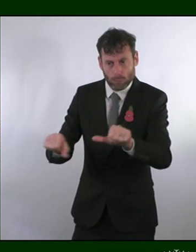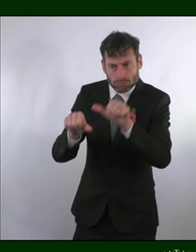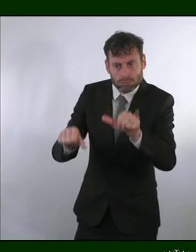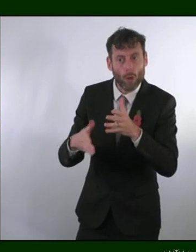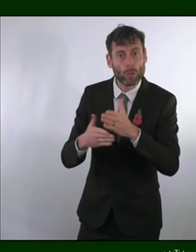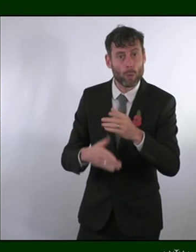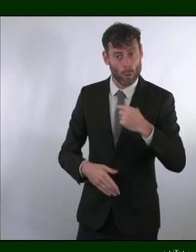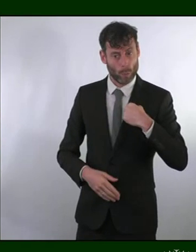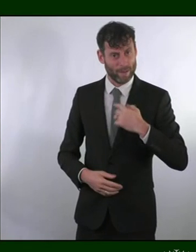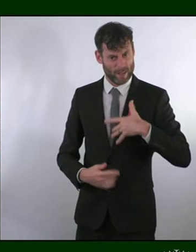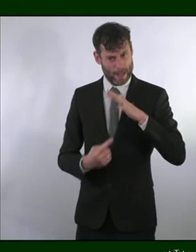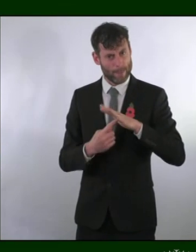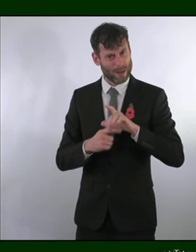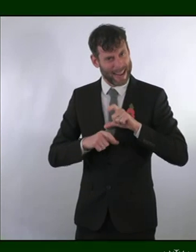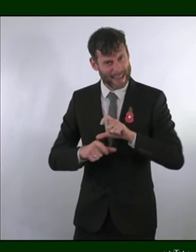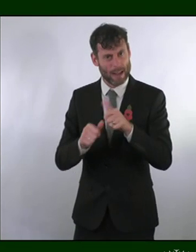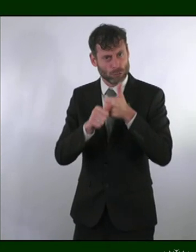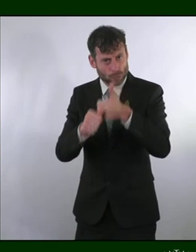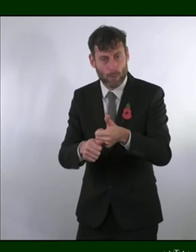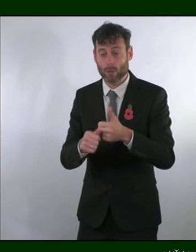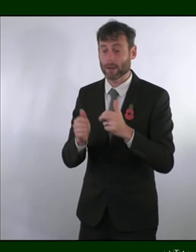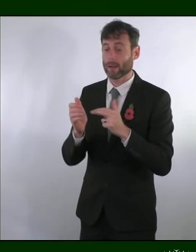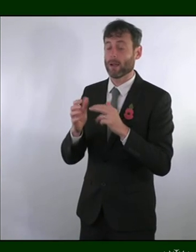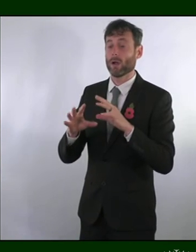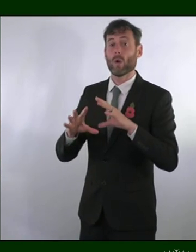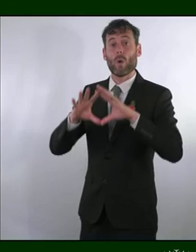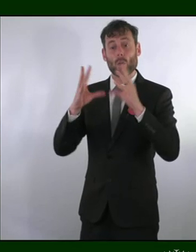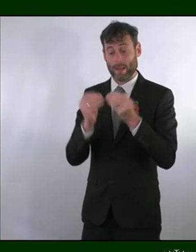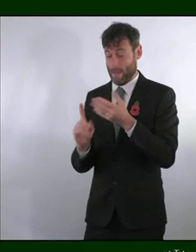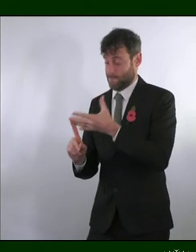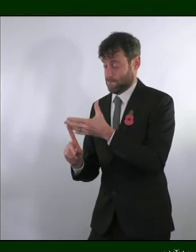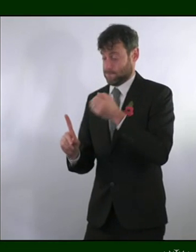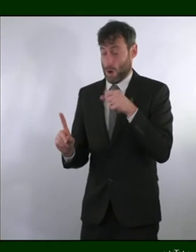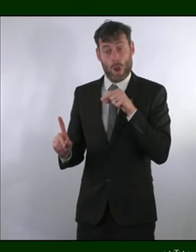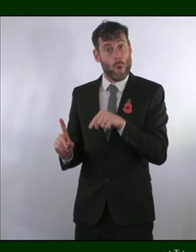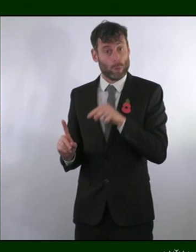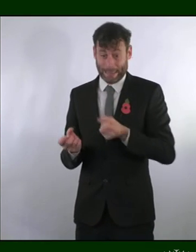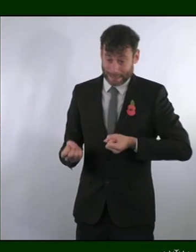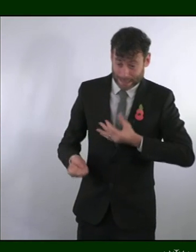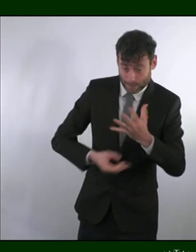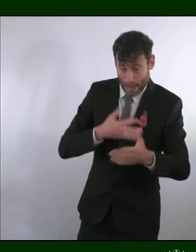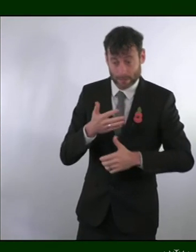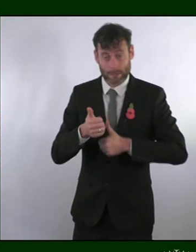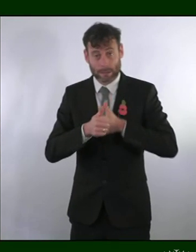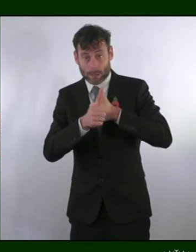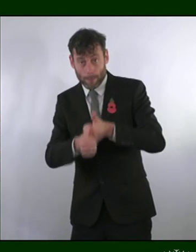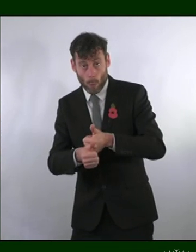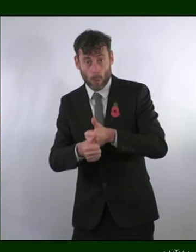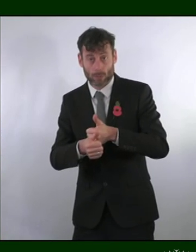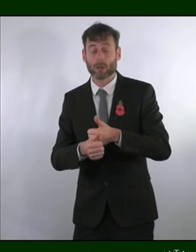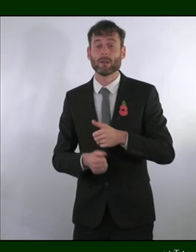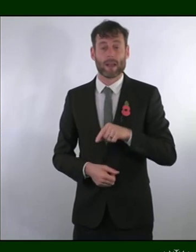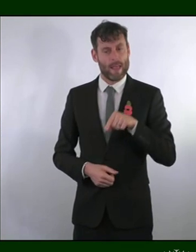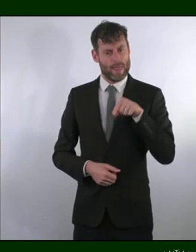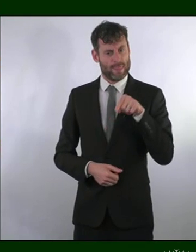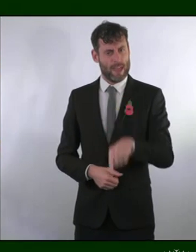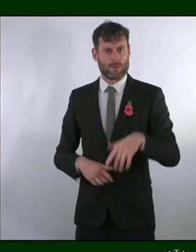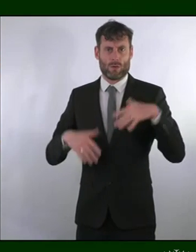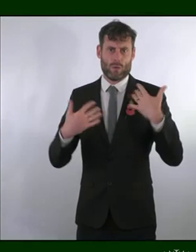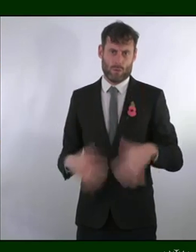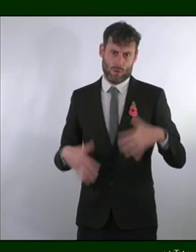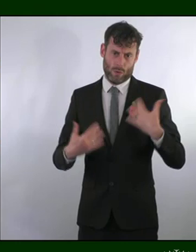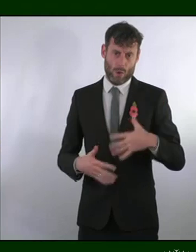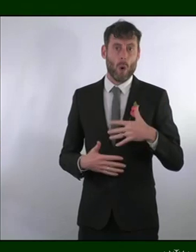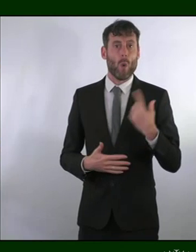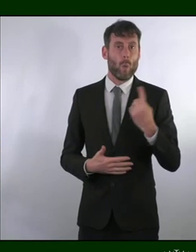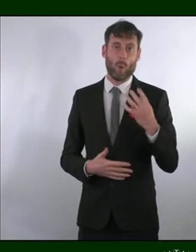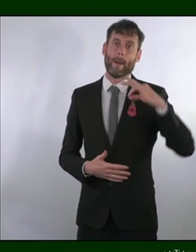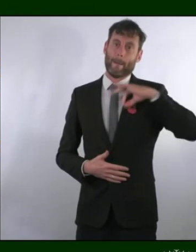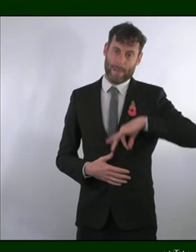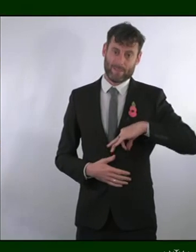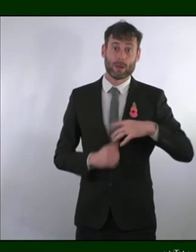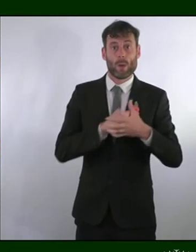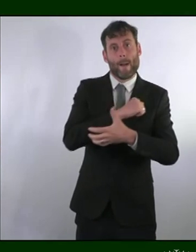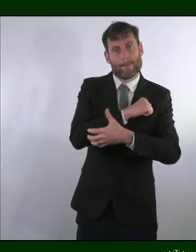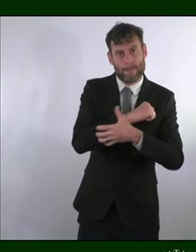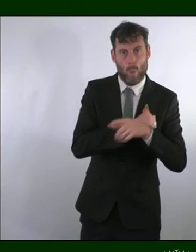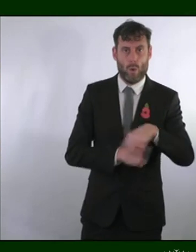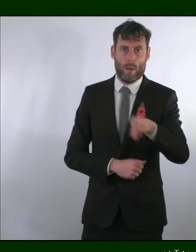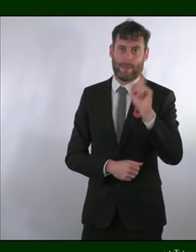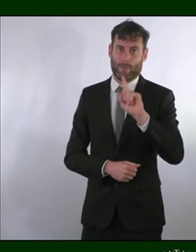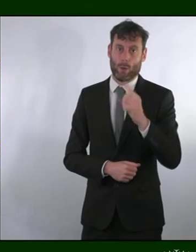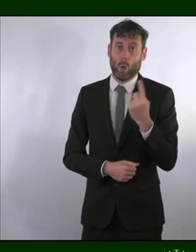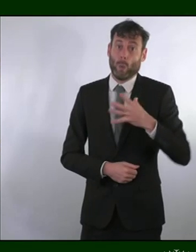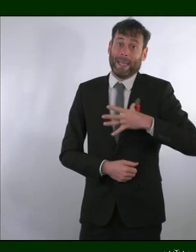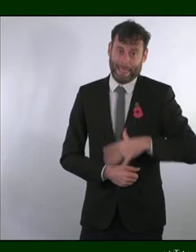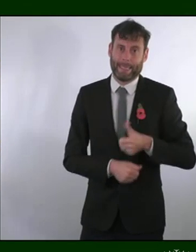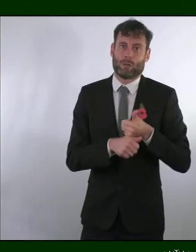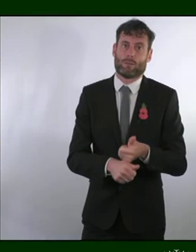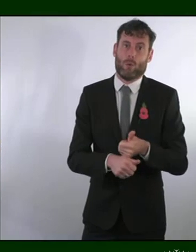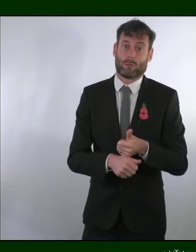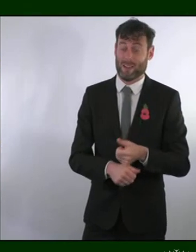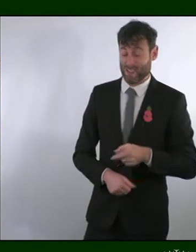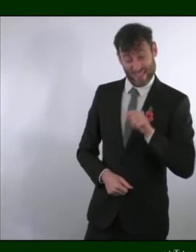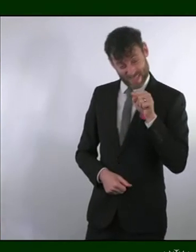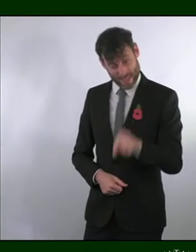The right hon. and learned Gentleman should bear in mind that the net effect of those furlough programmes—all the provision that we have made—is disproportionately beneficial for the poorest and neediest in society, which is what one nation Conservatism is all about.